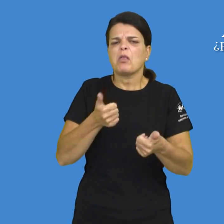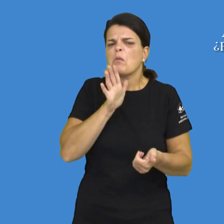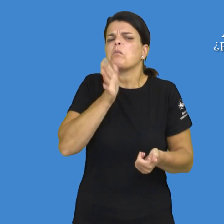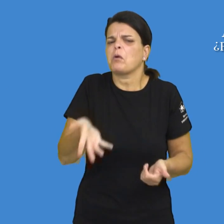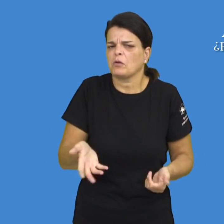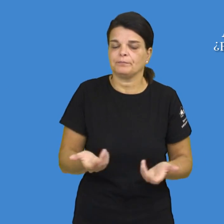motivo